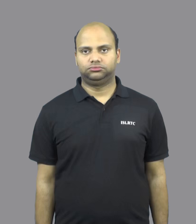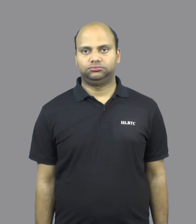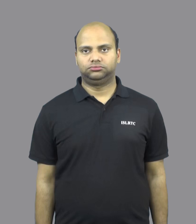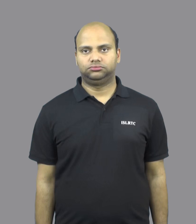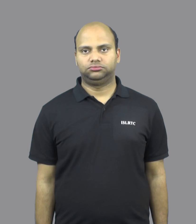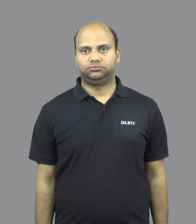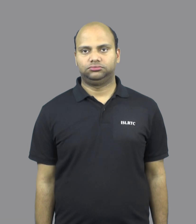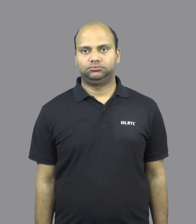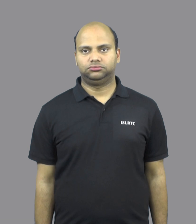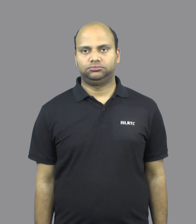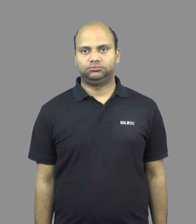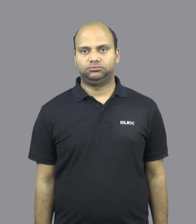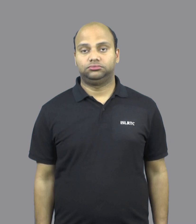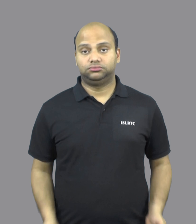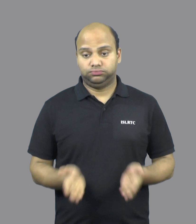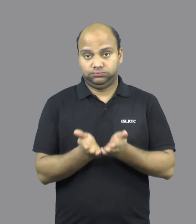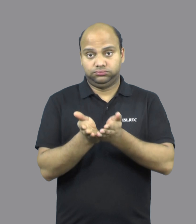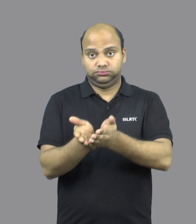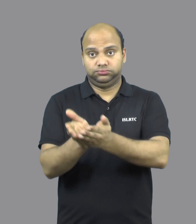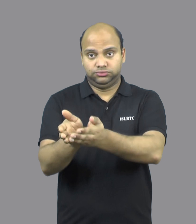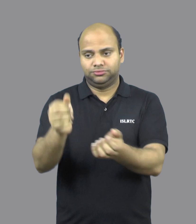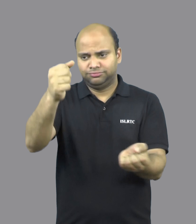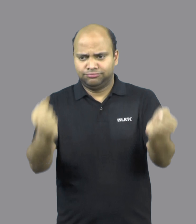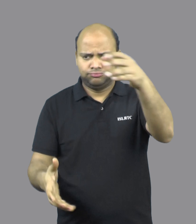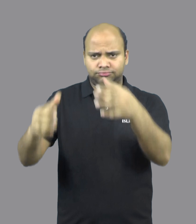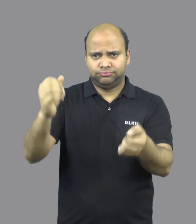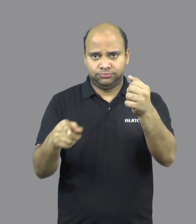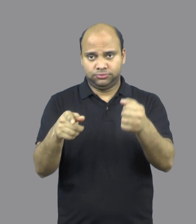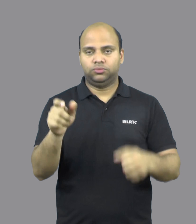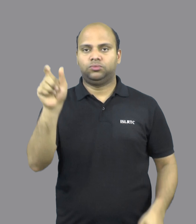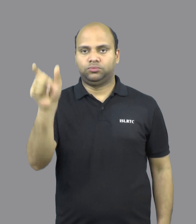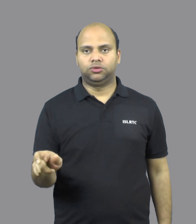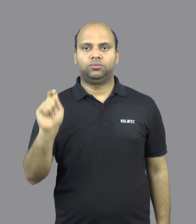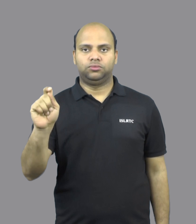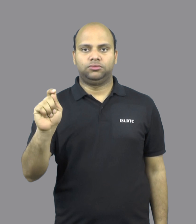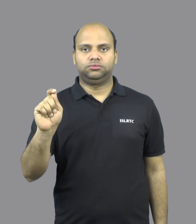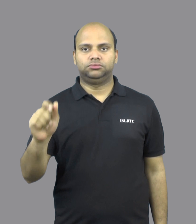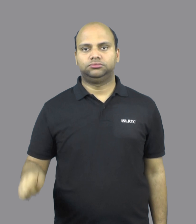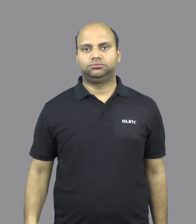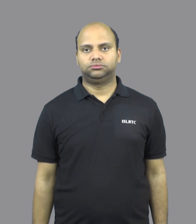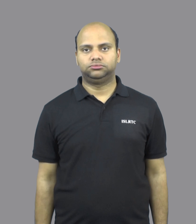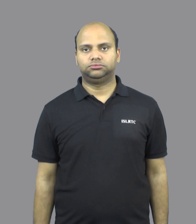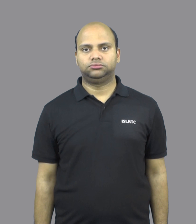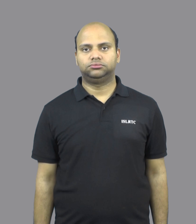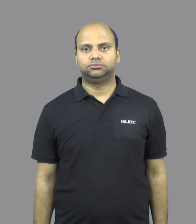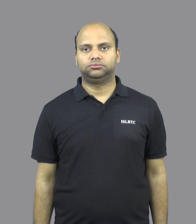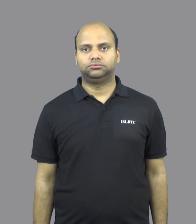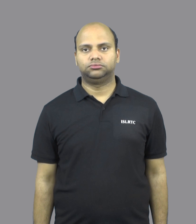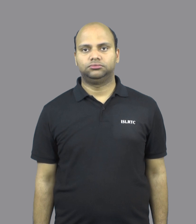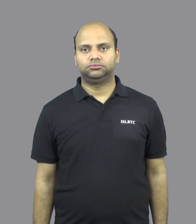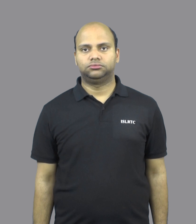Sailor